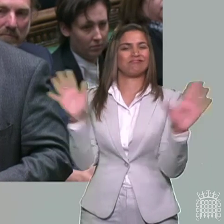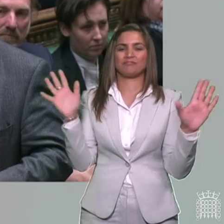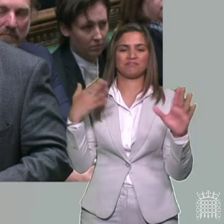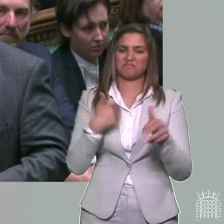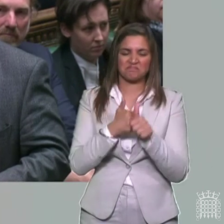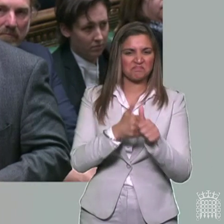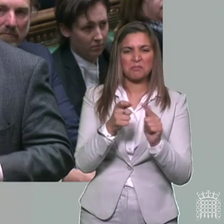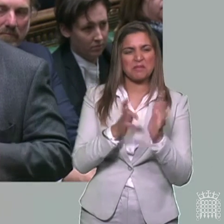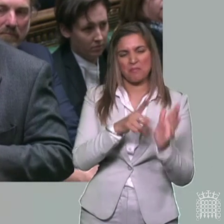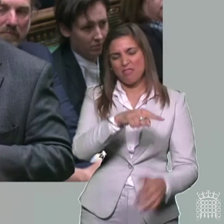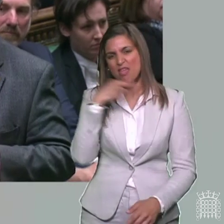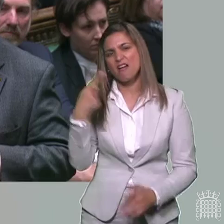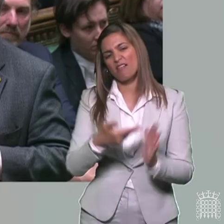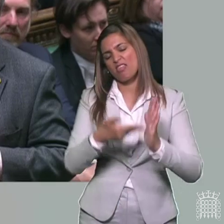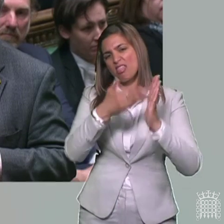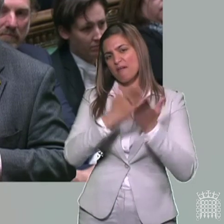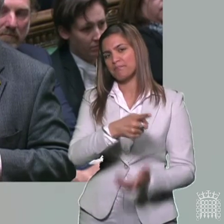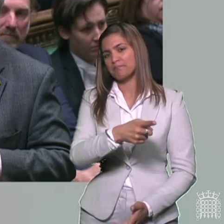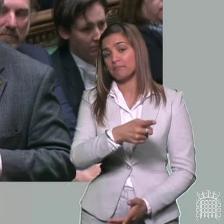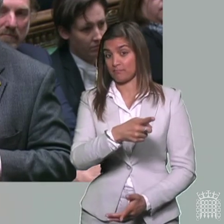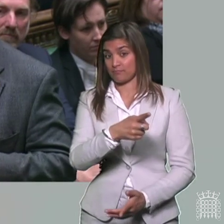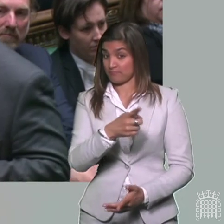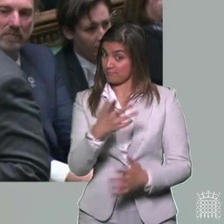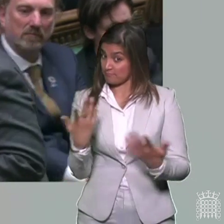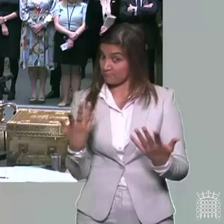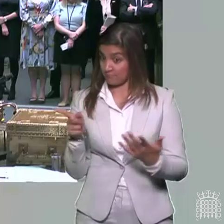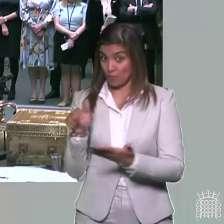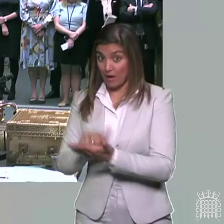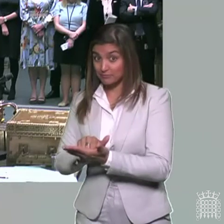Are they right, or should they not believe their lying eyes?